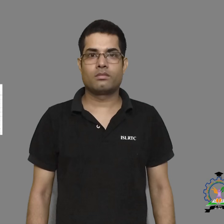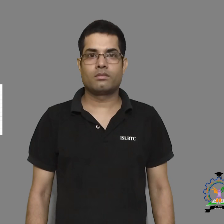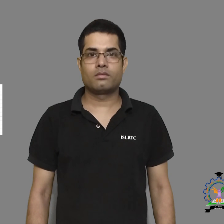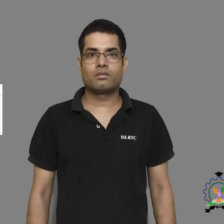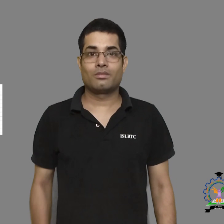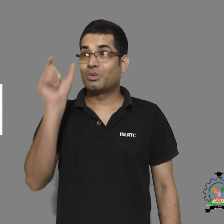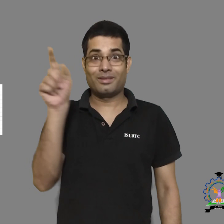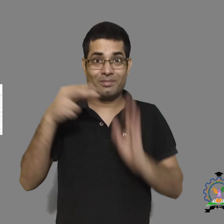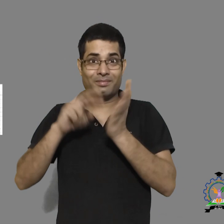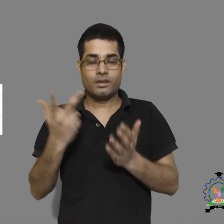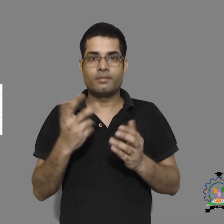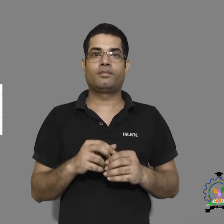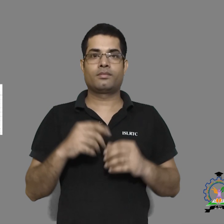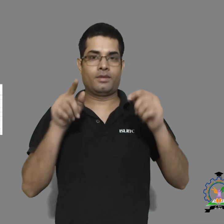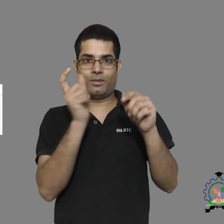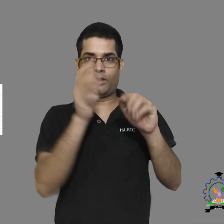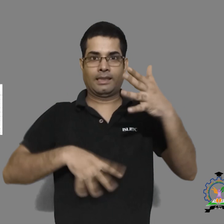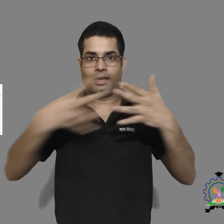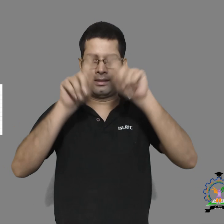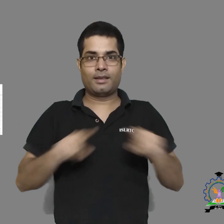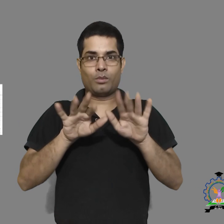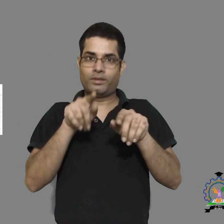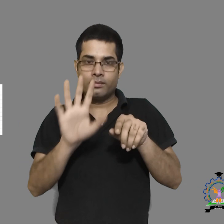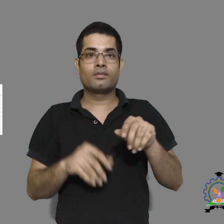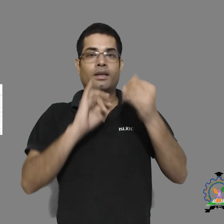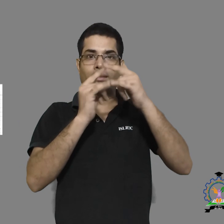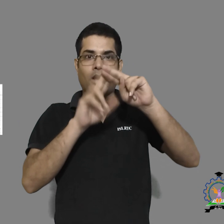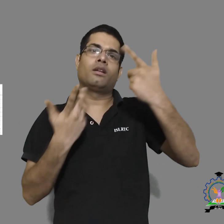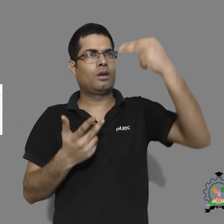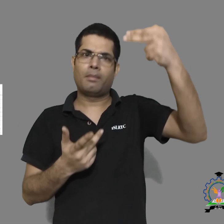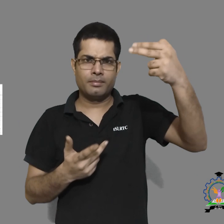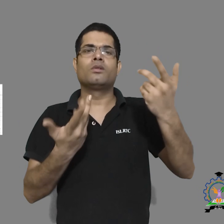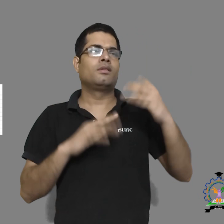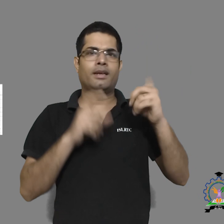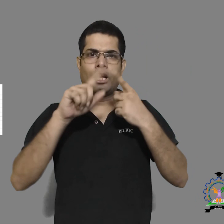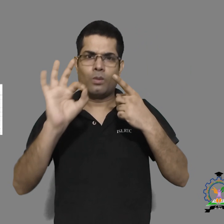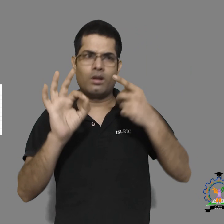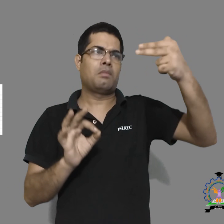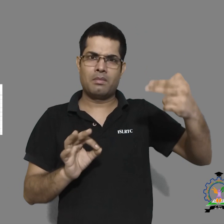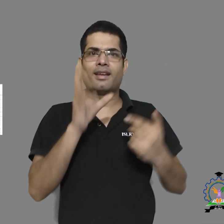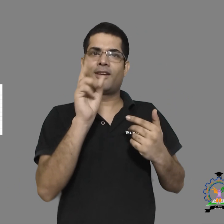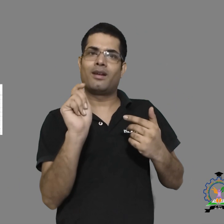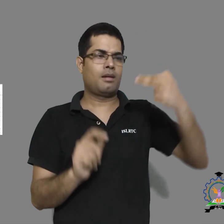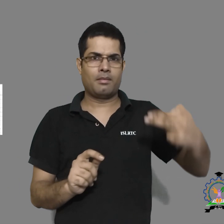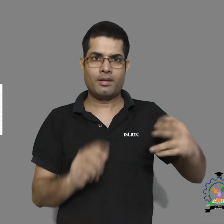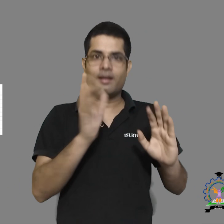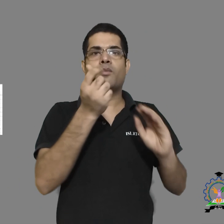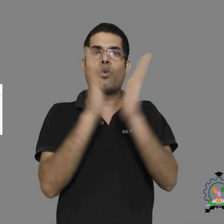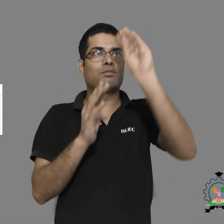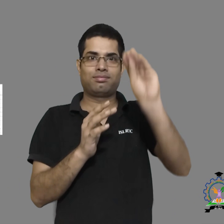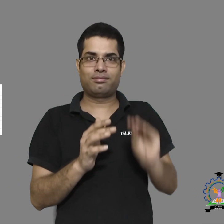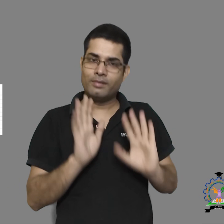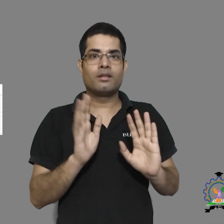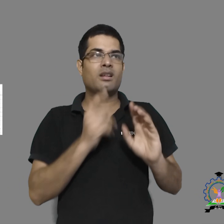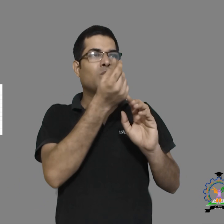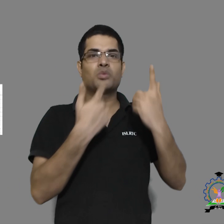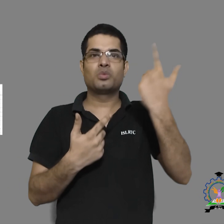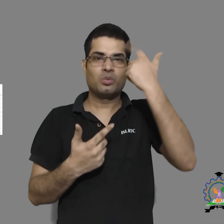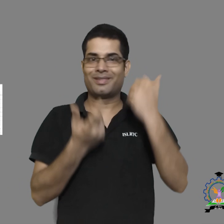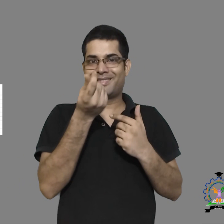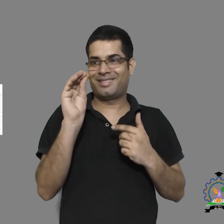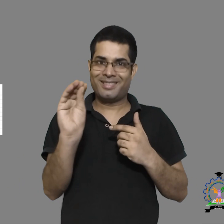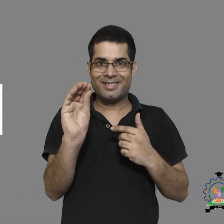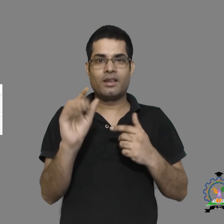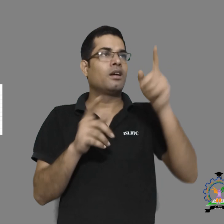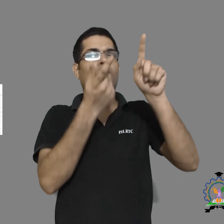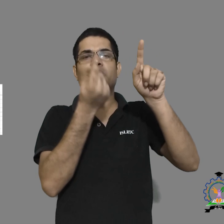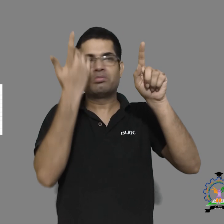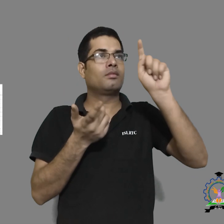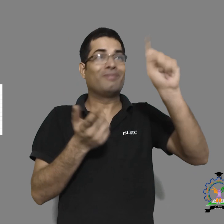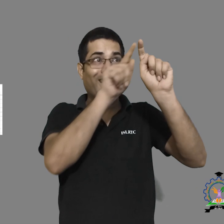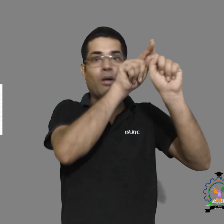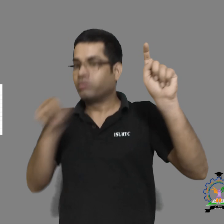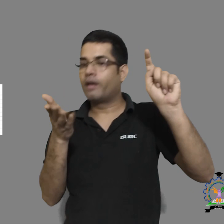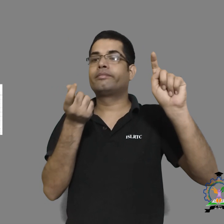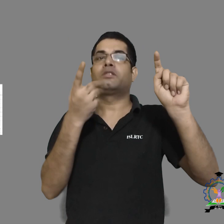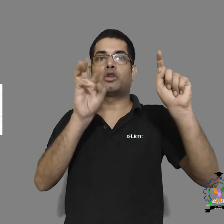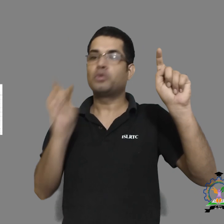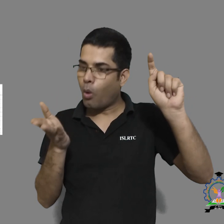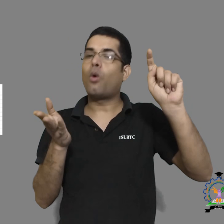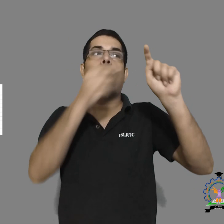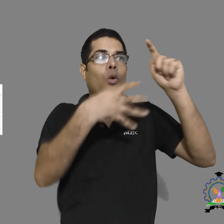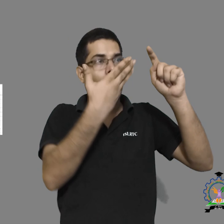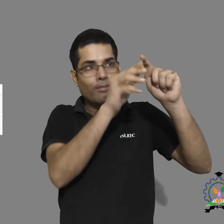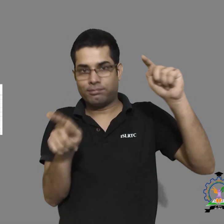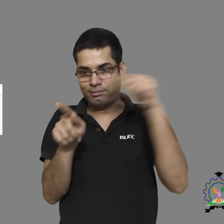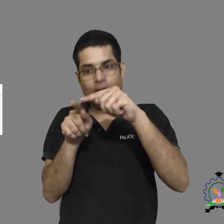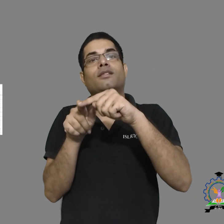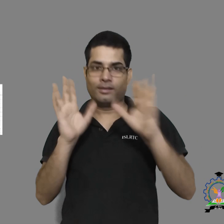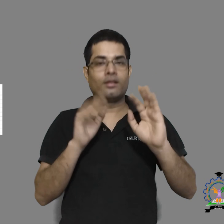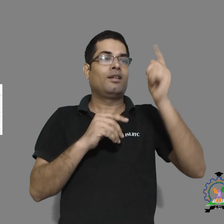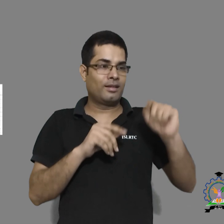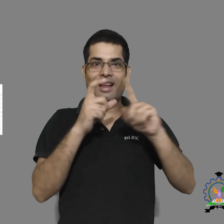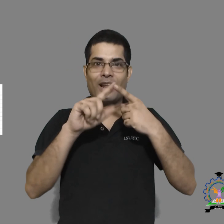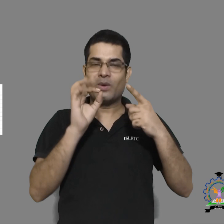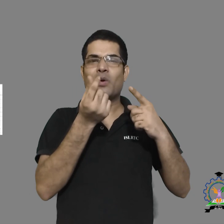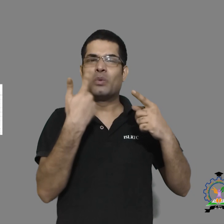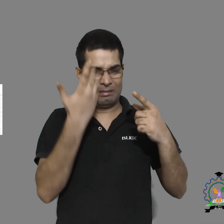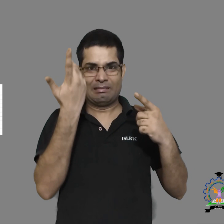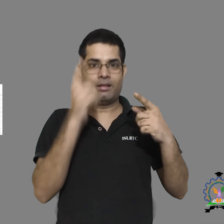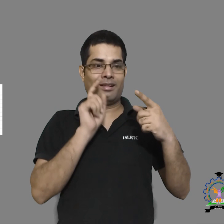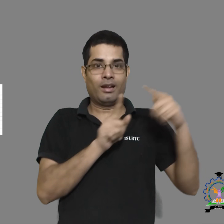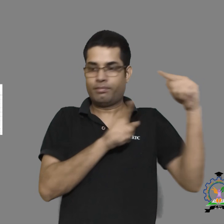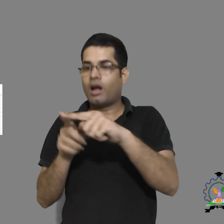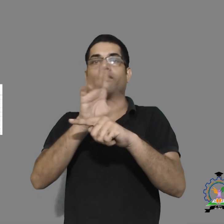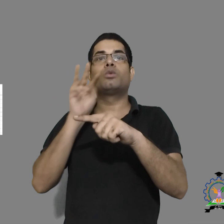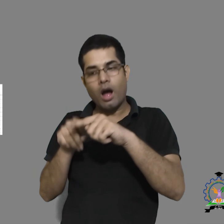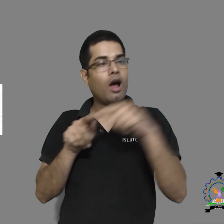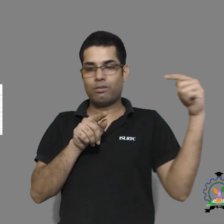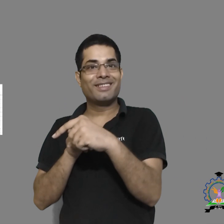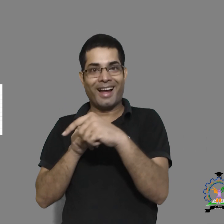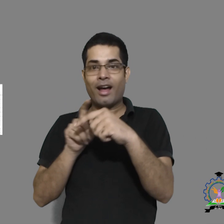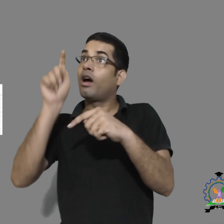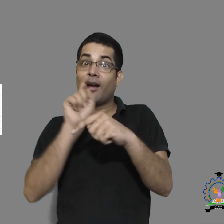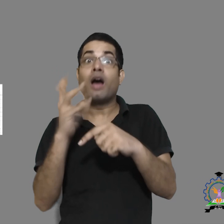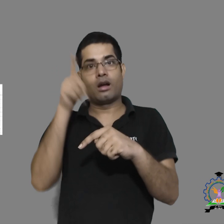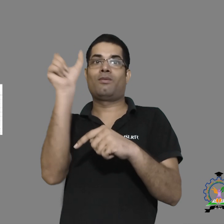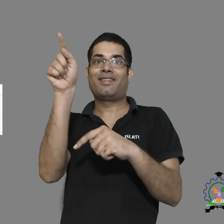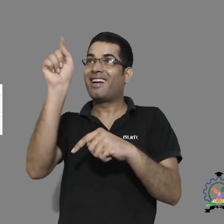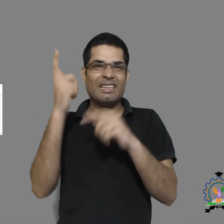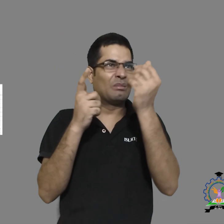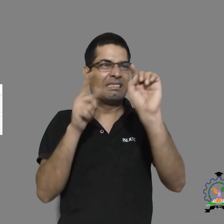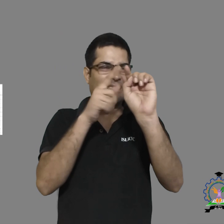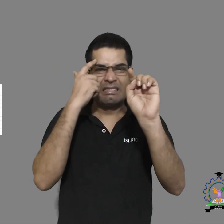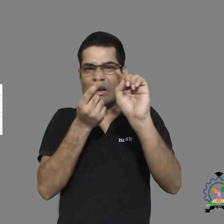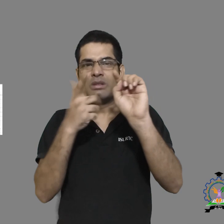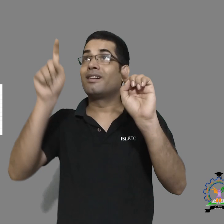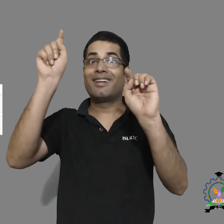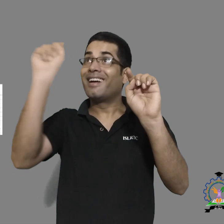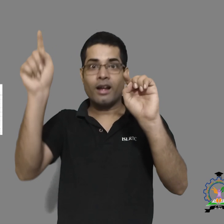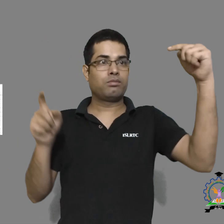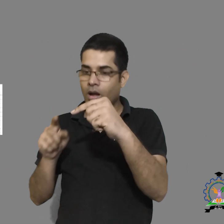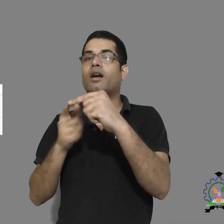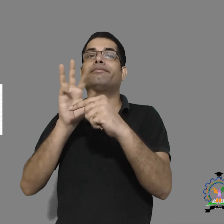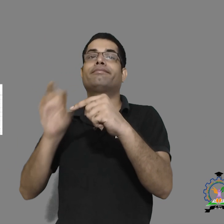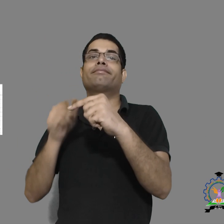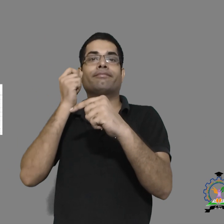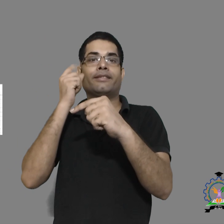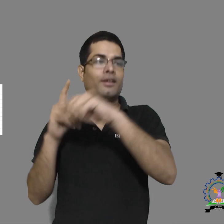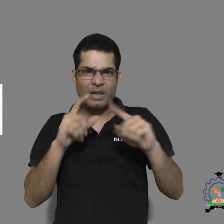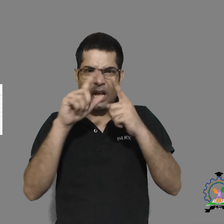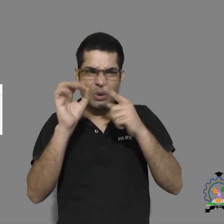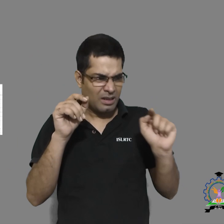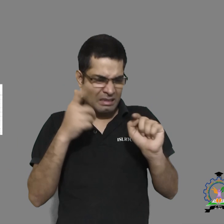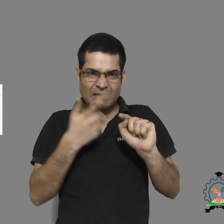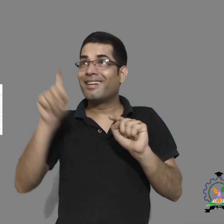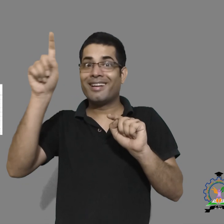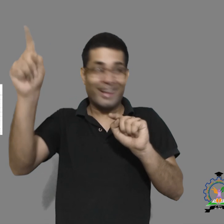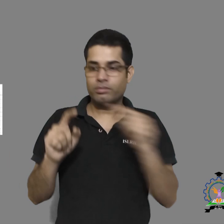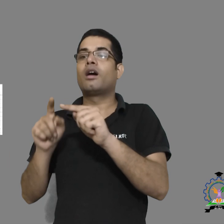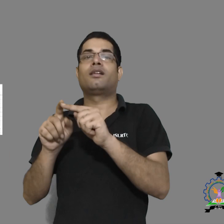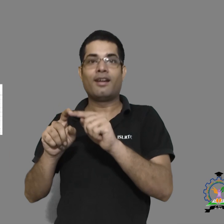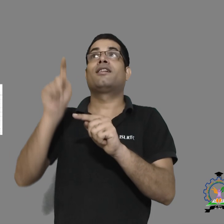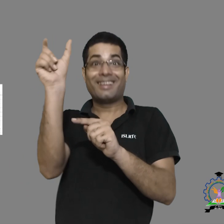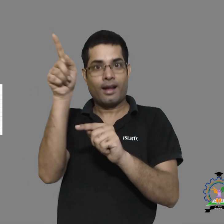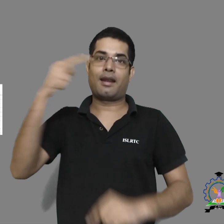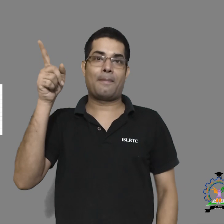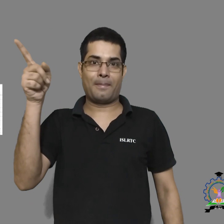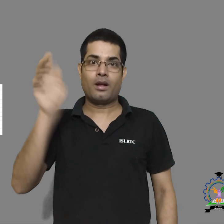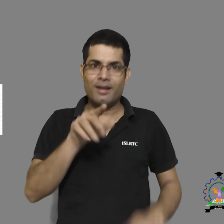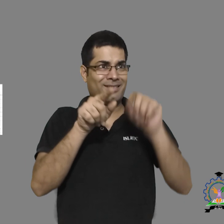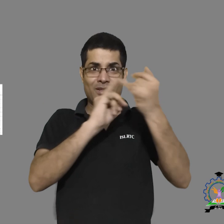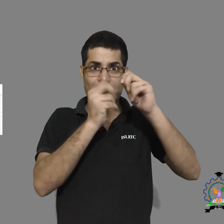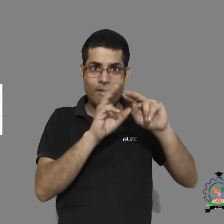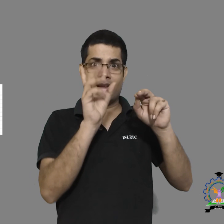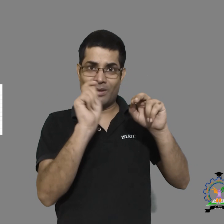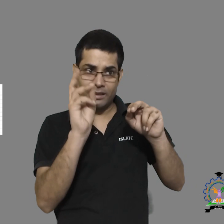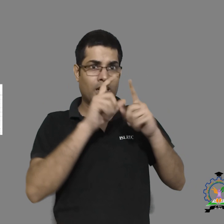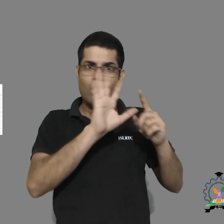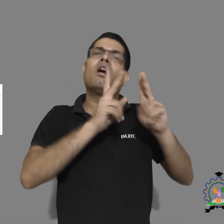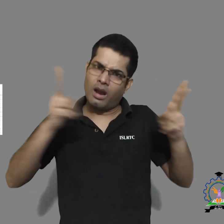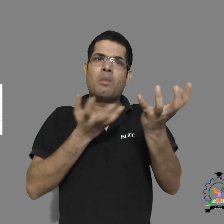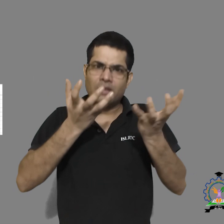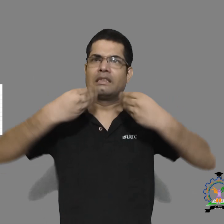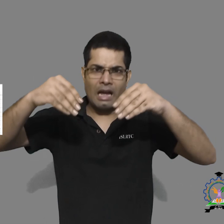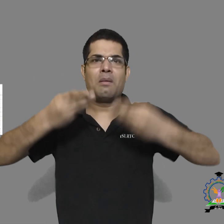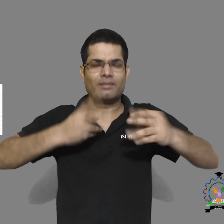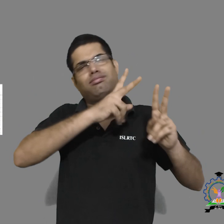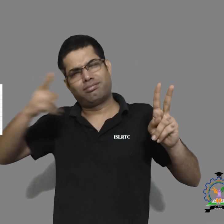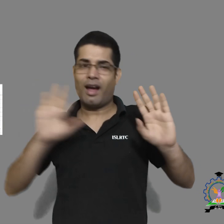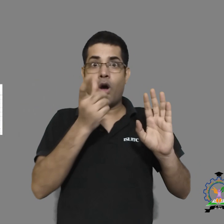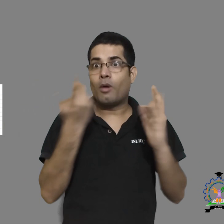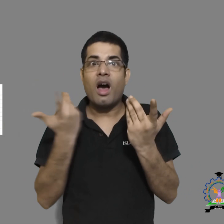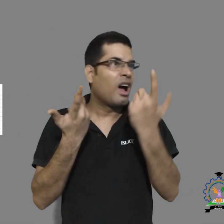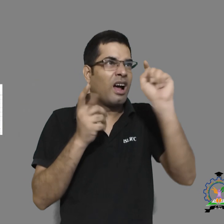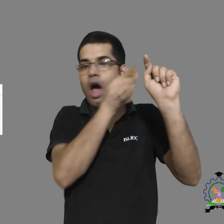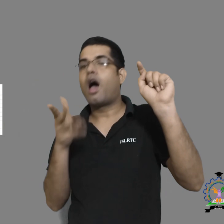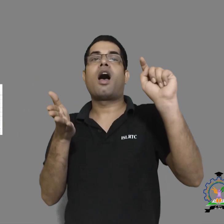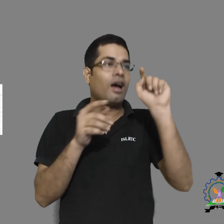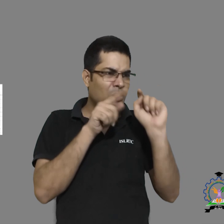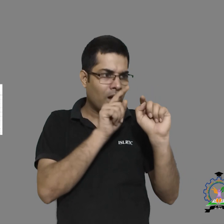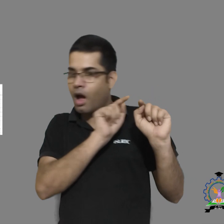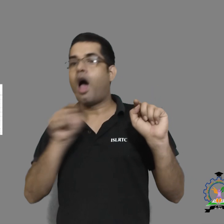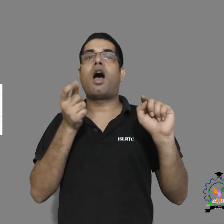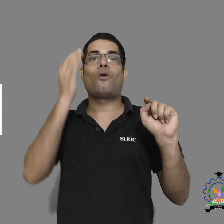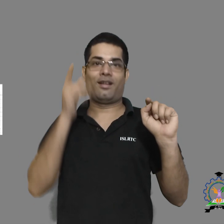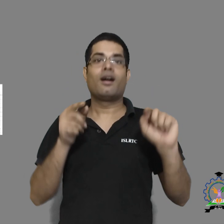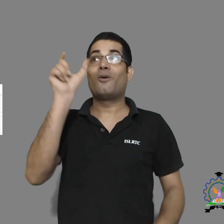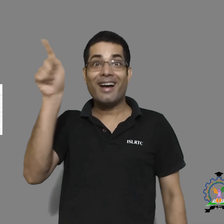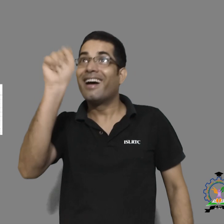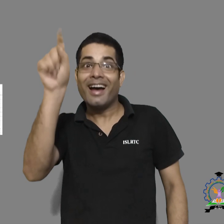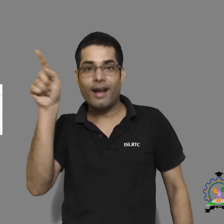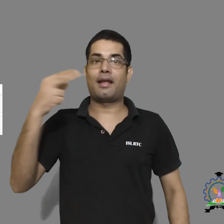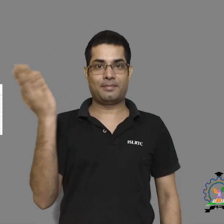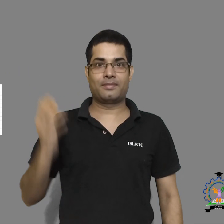Trace Dependents